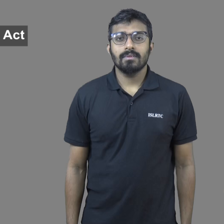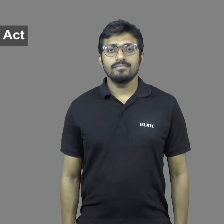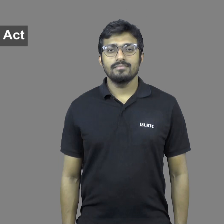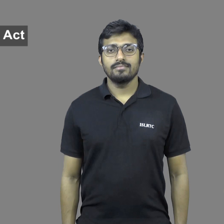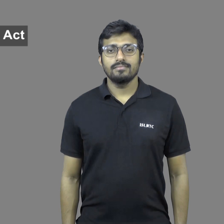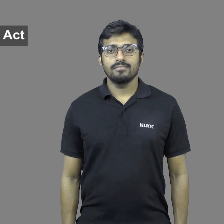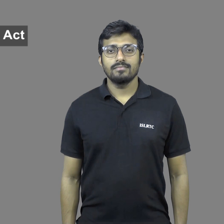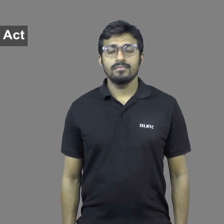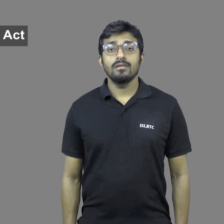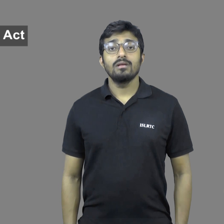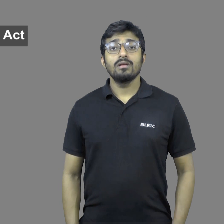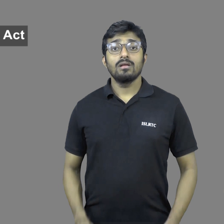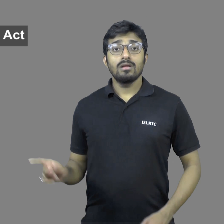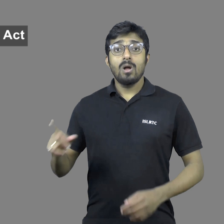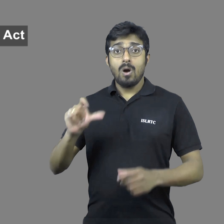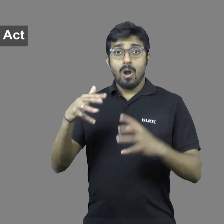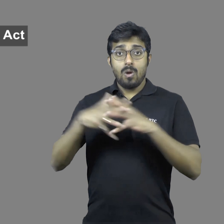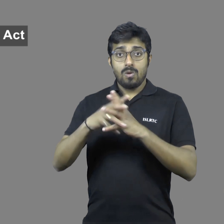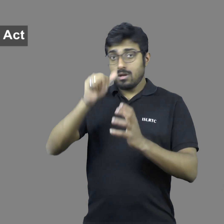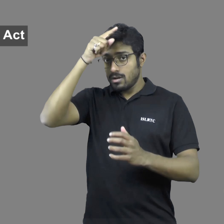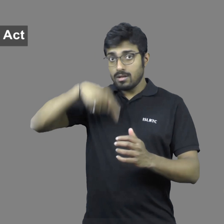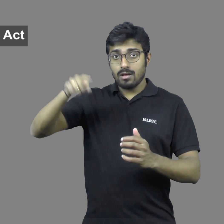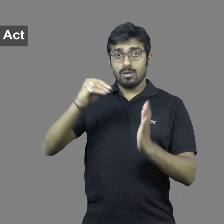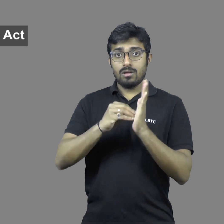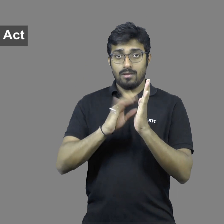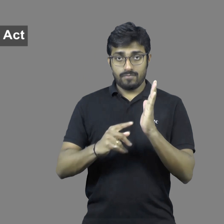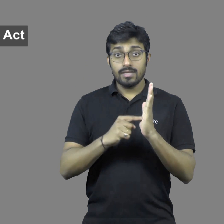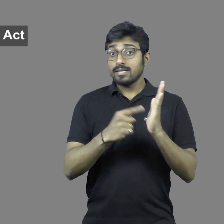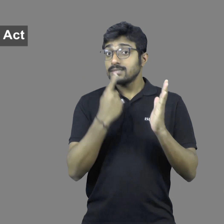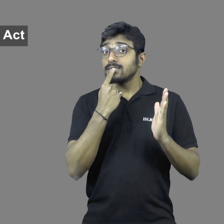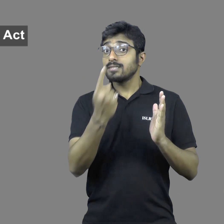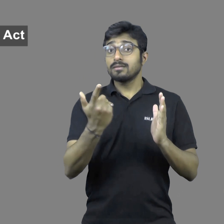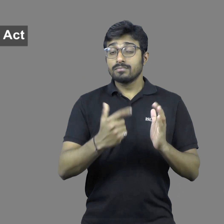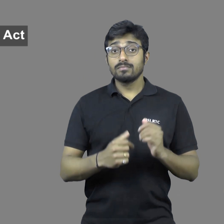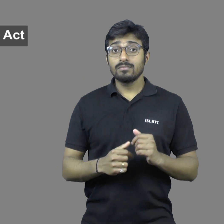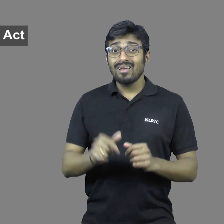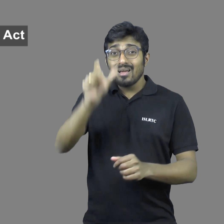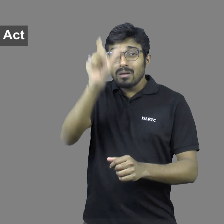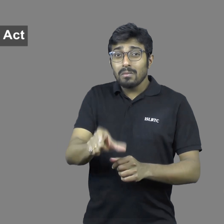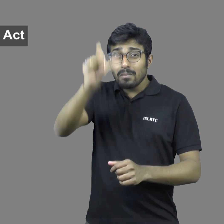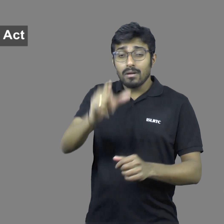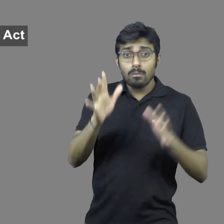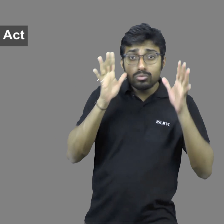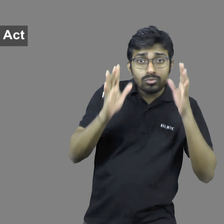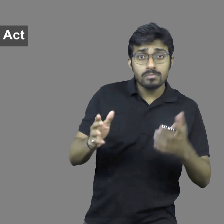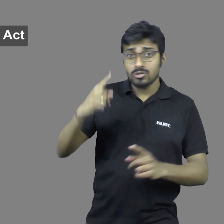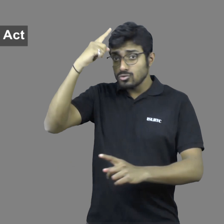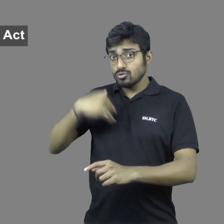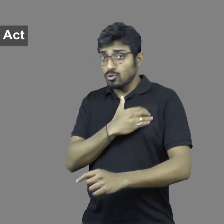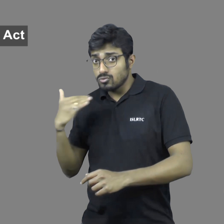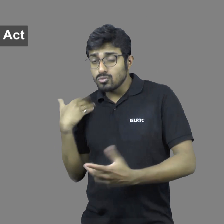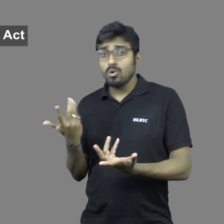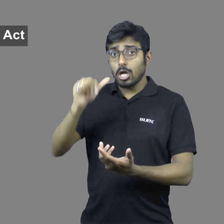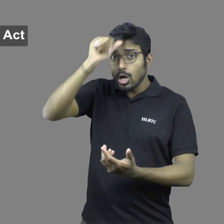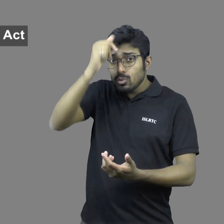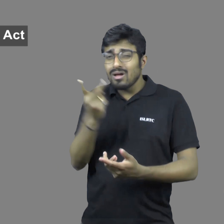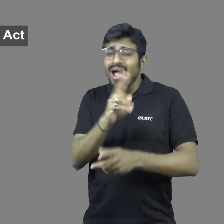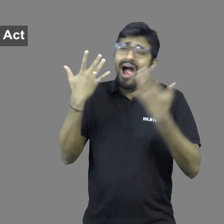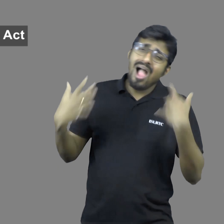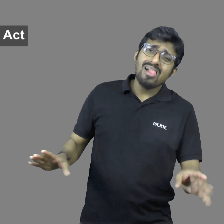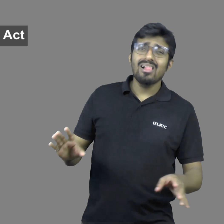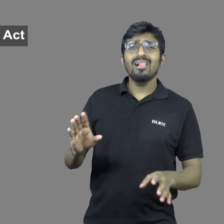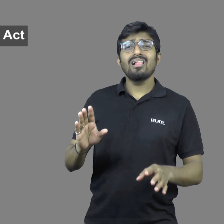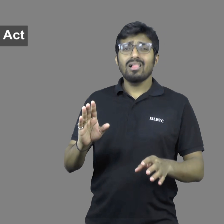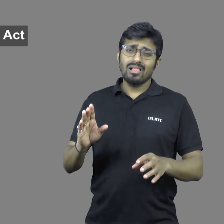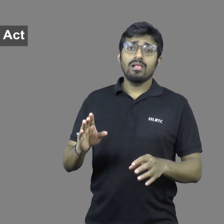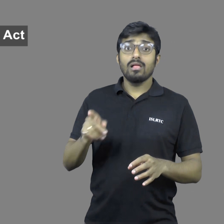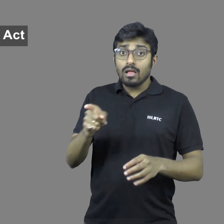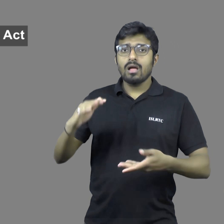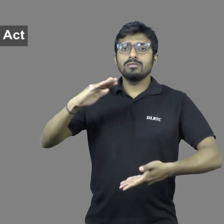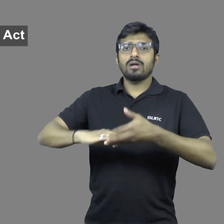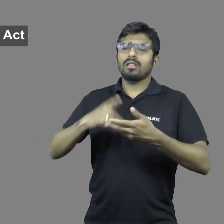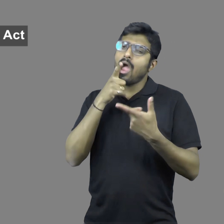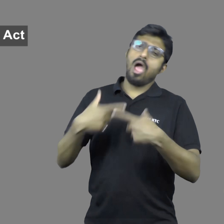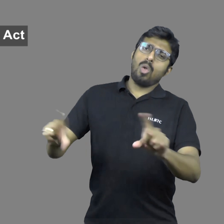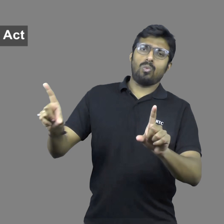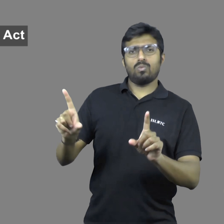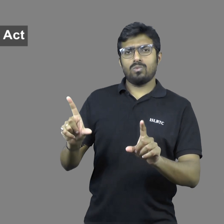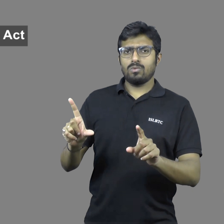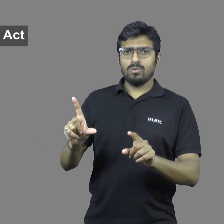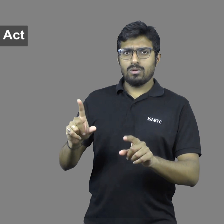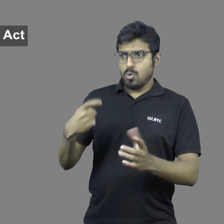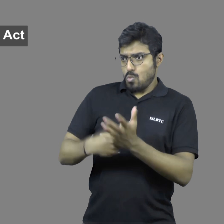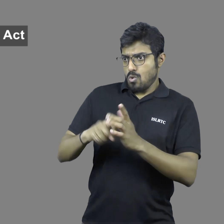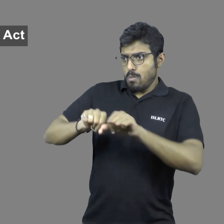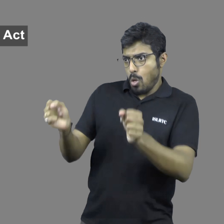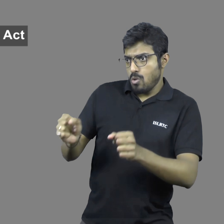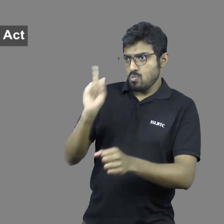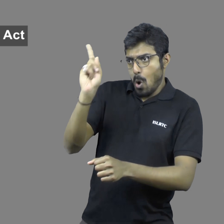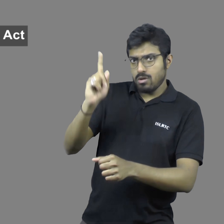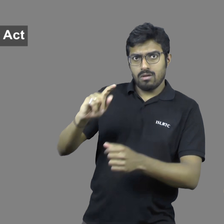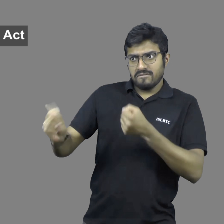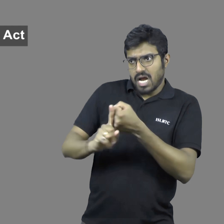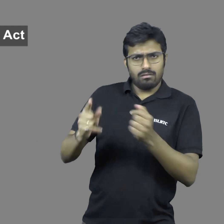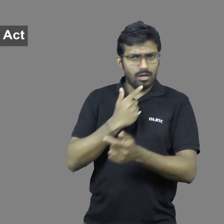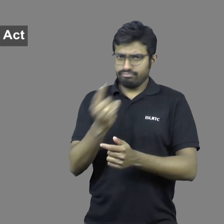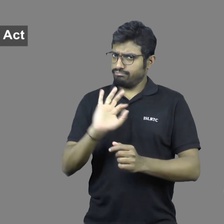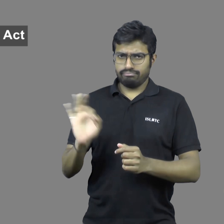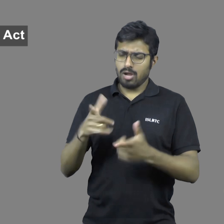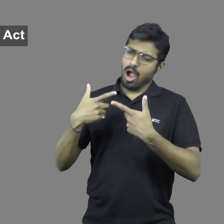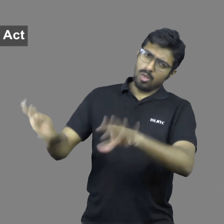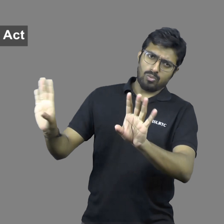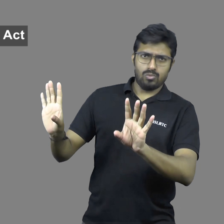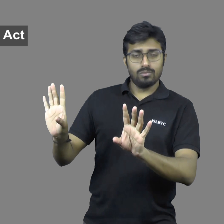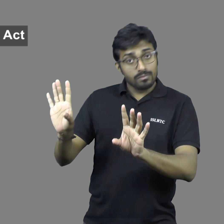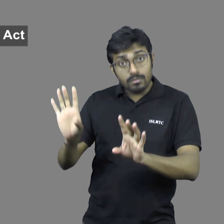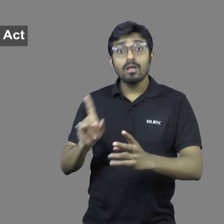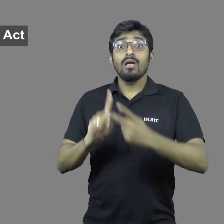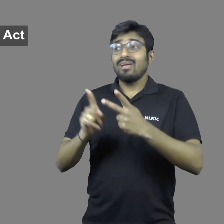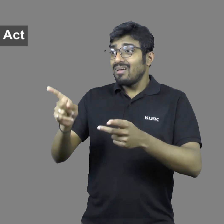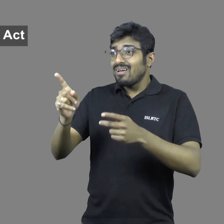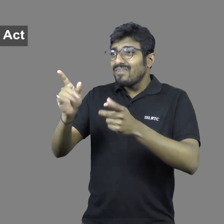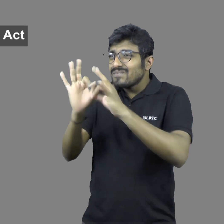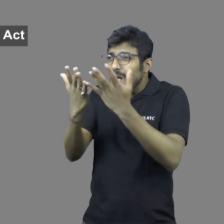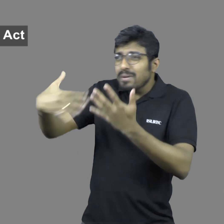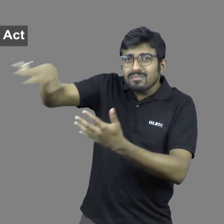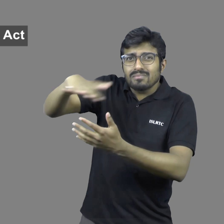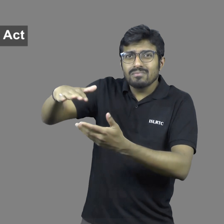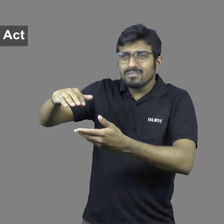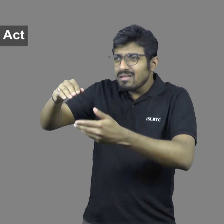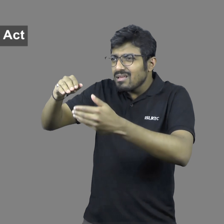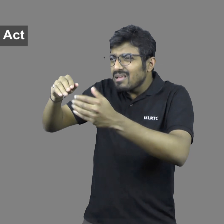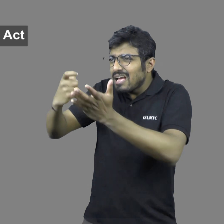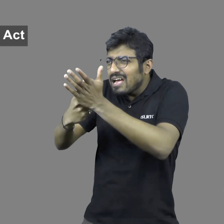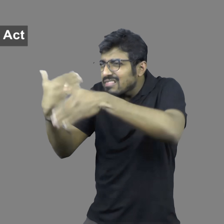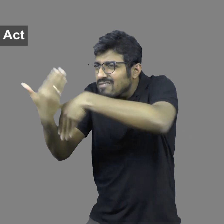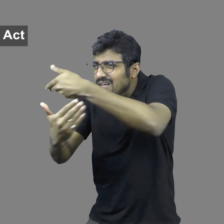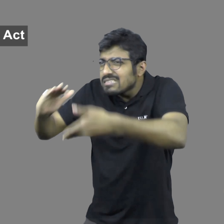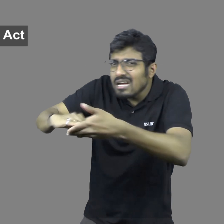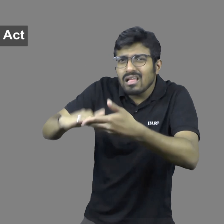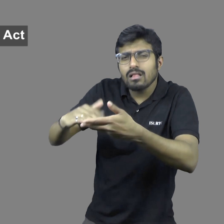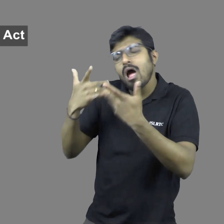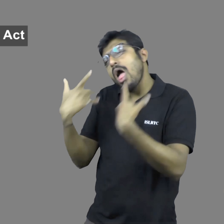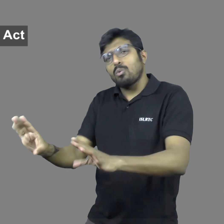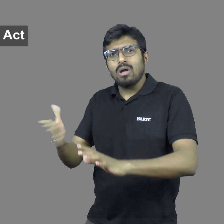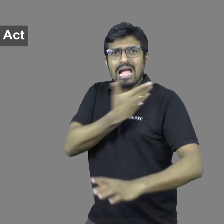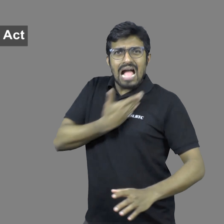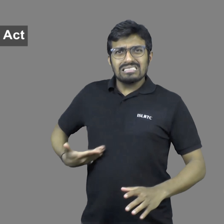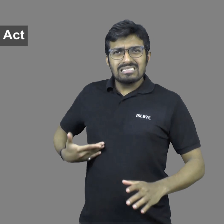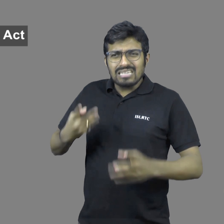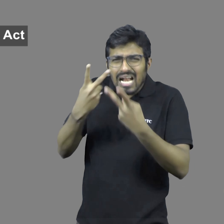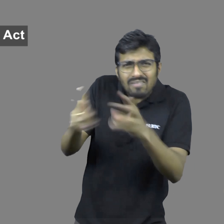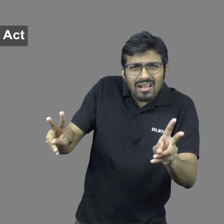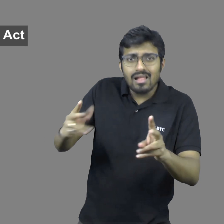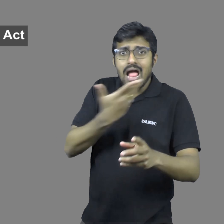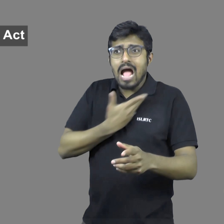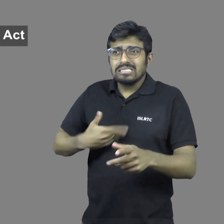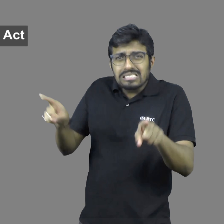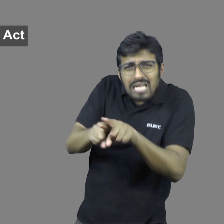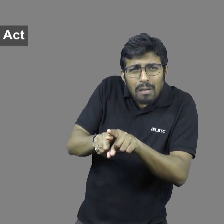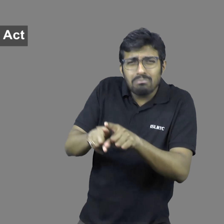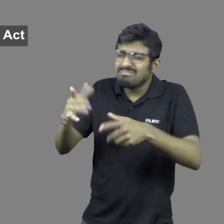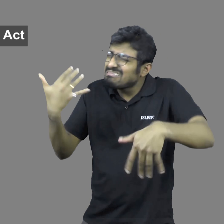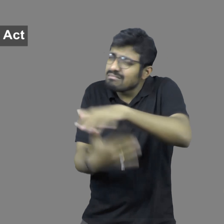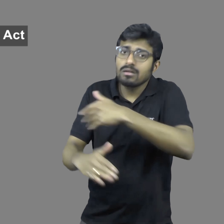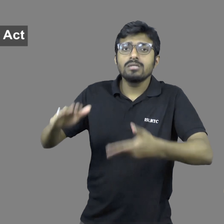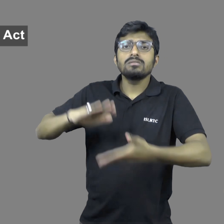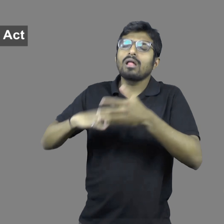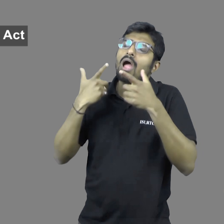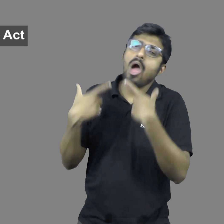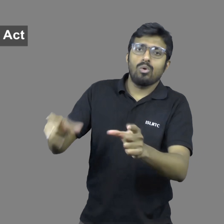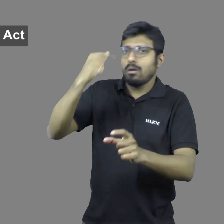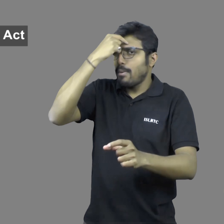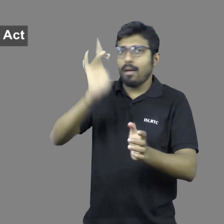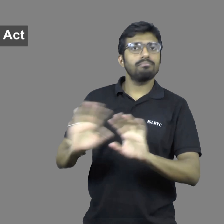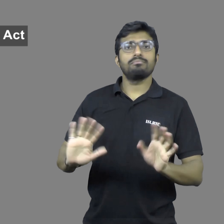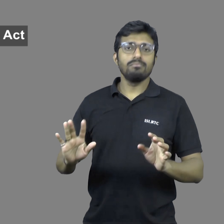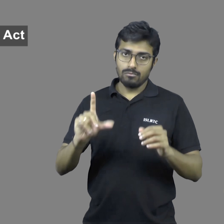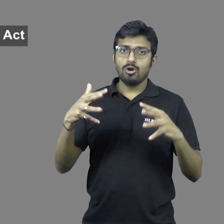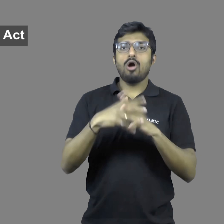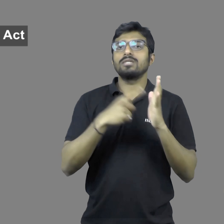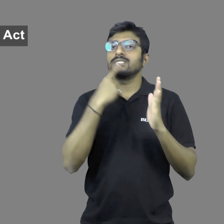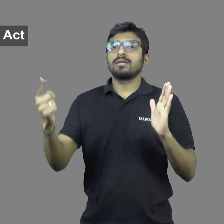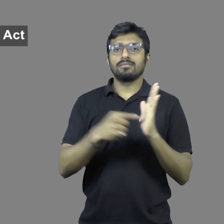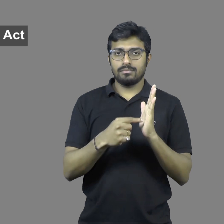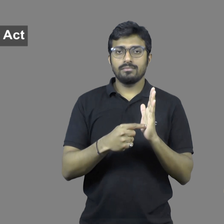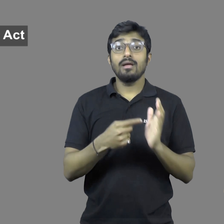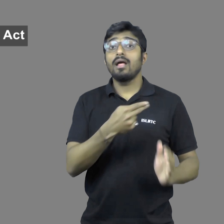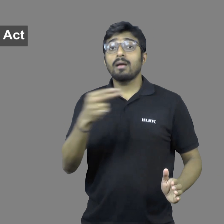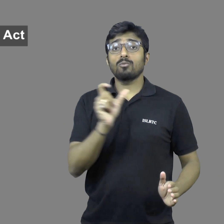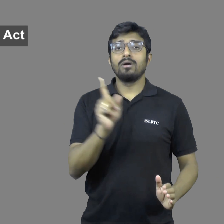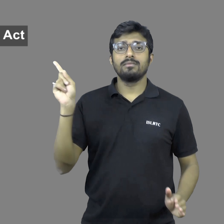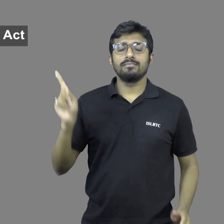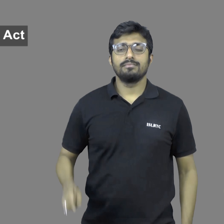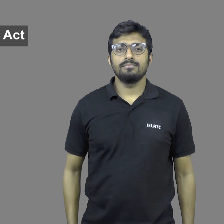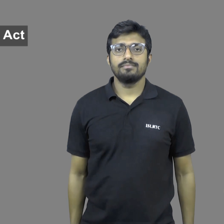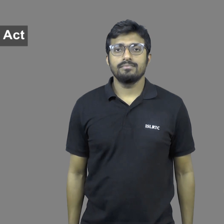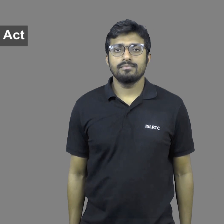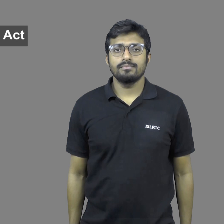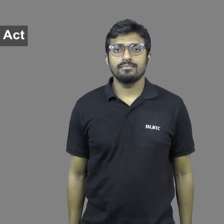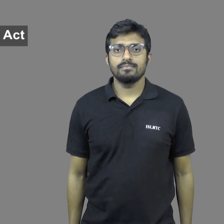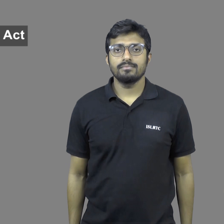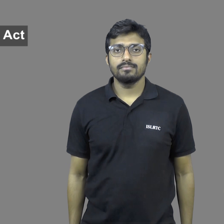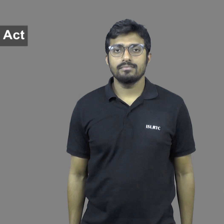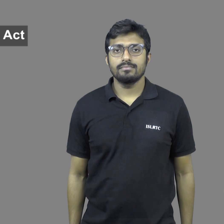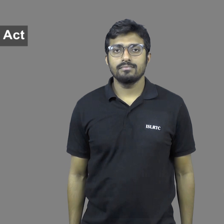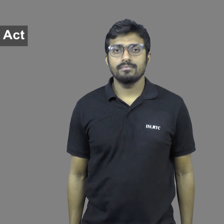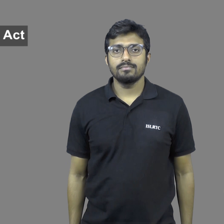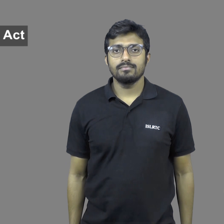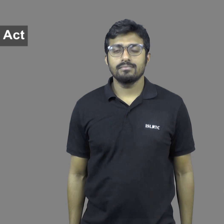Special Marriage Act